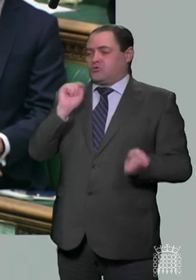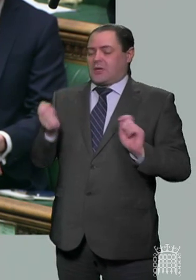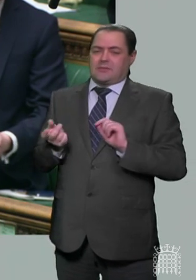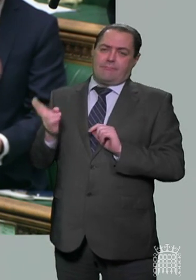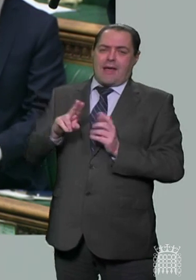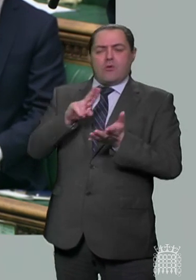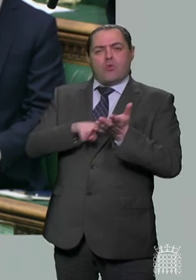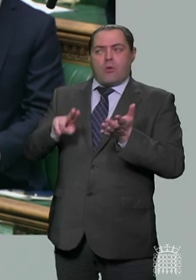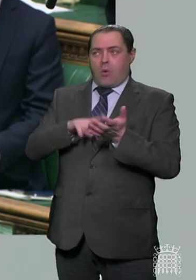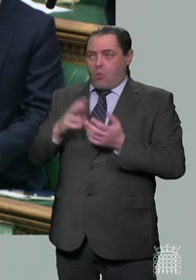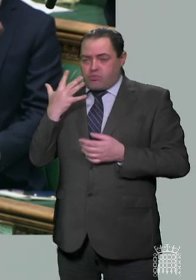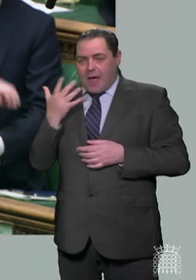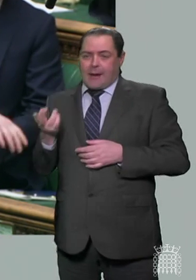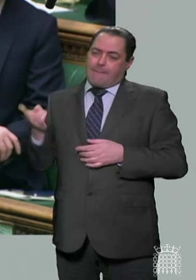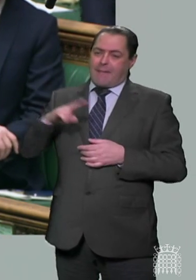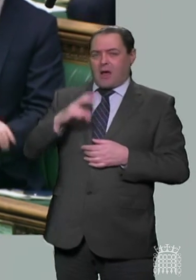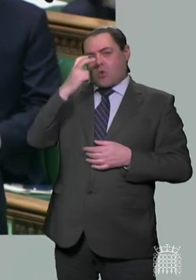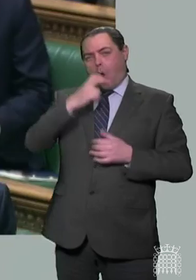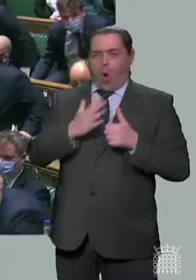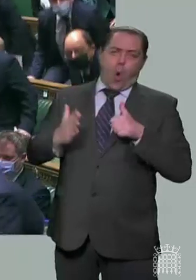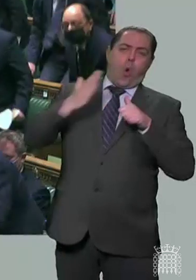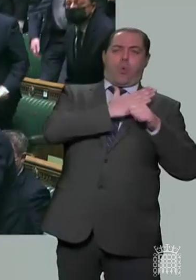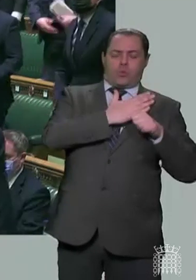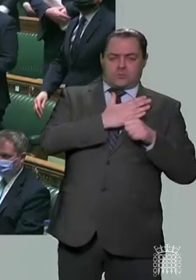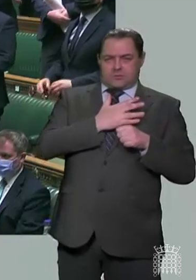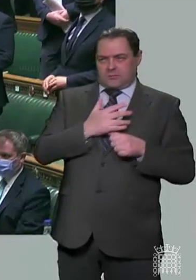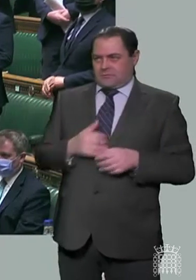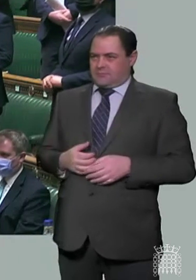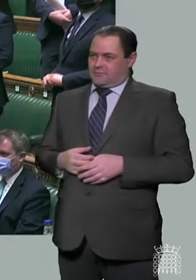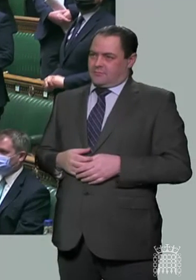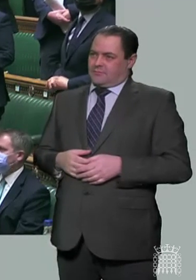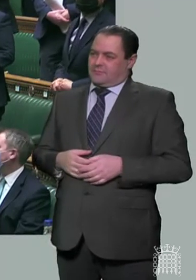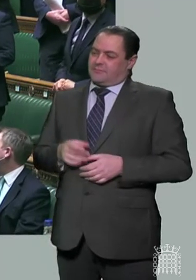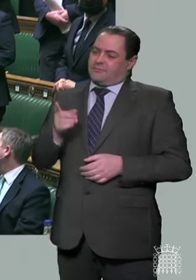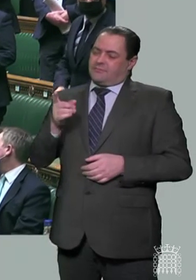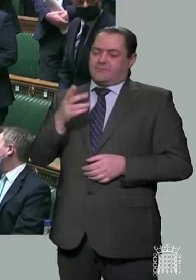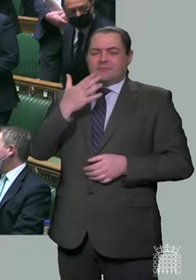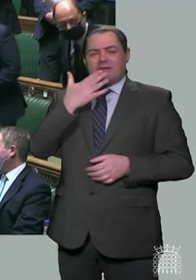Will he please bring forward a plan to get back to the old normal?